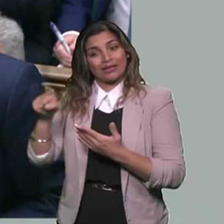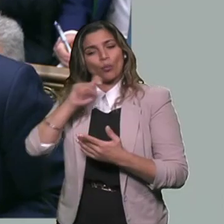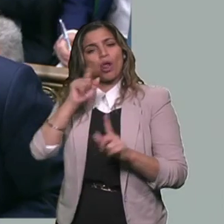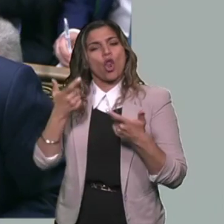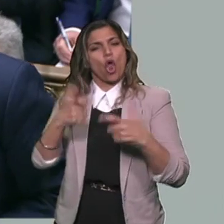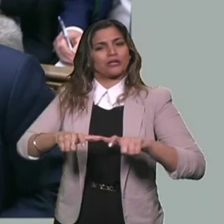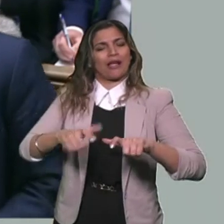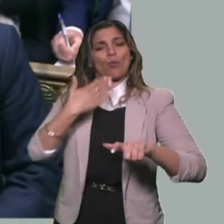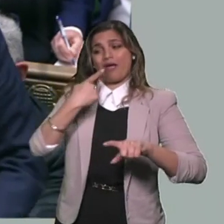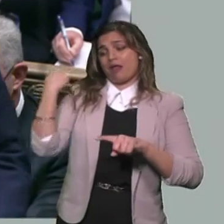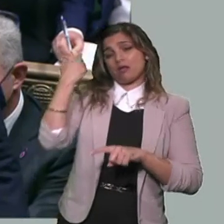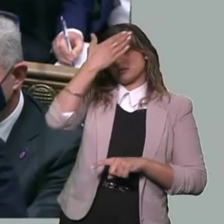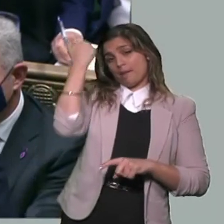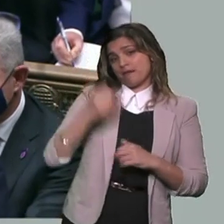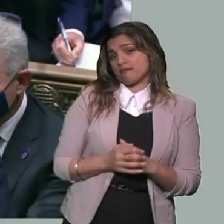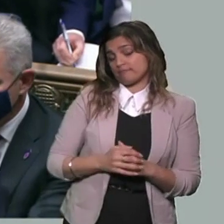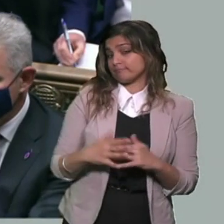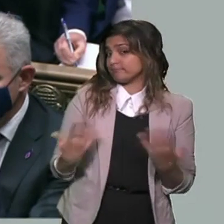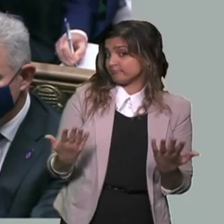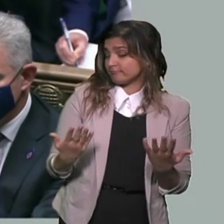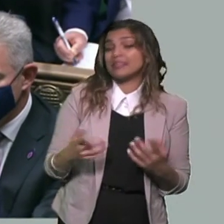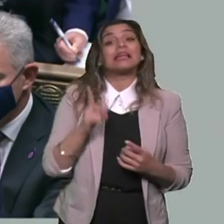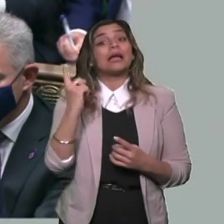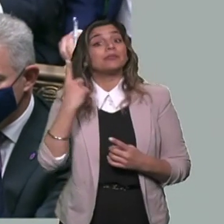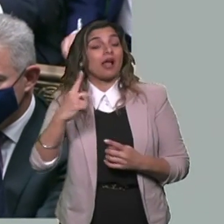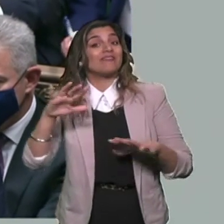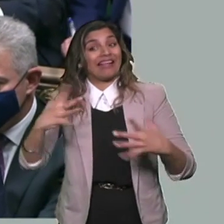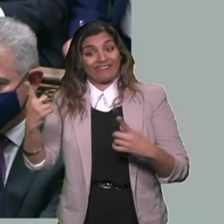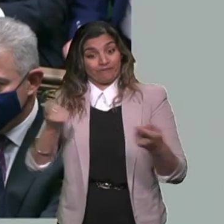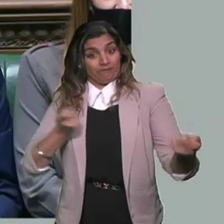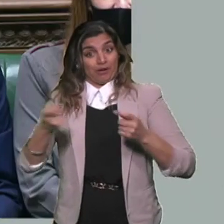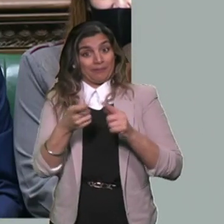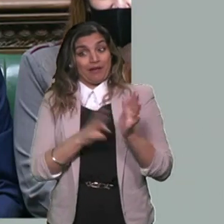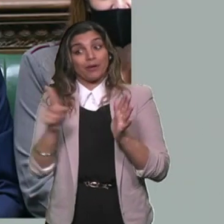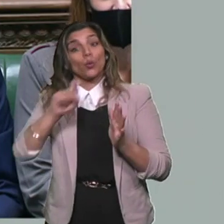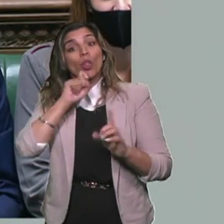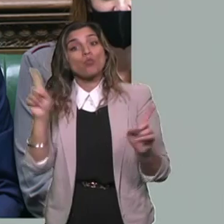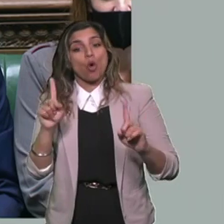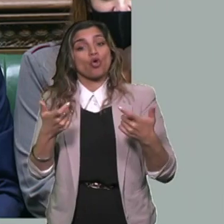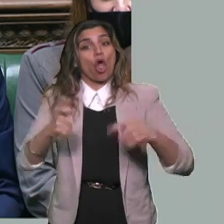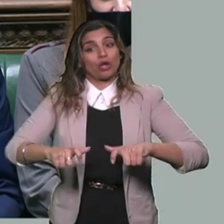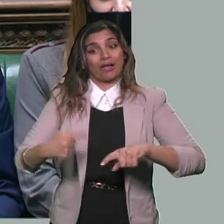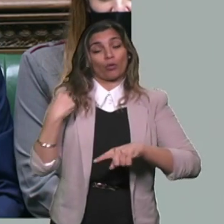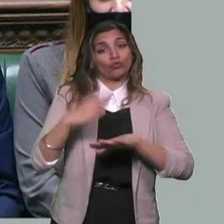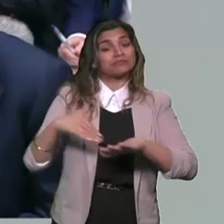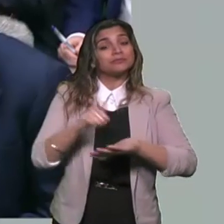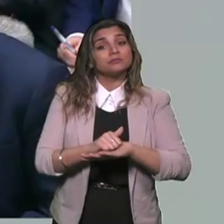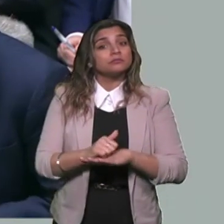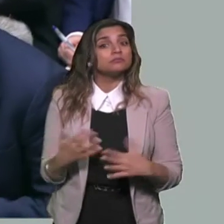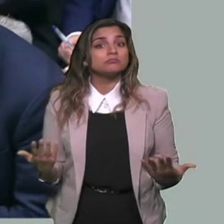He would have taken us back into lockdown at Christmas.